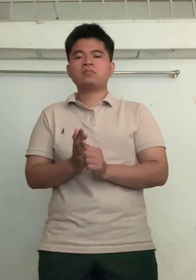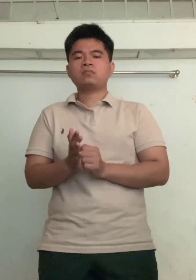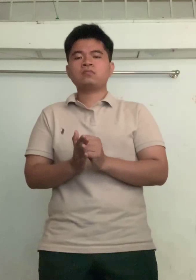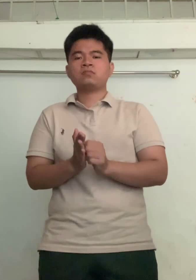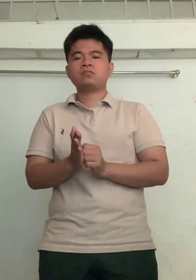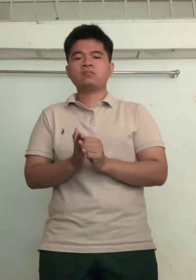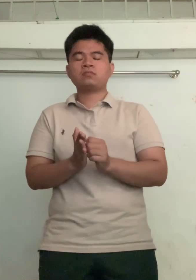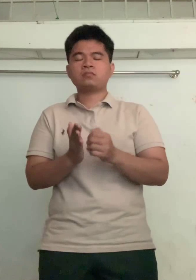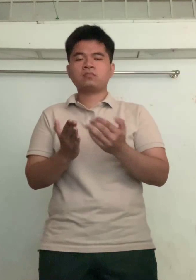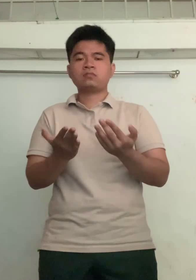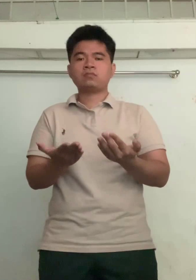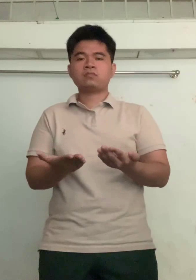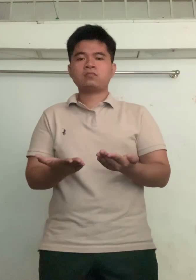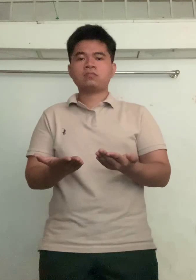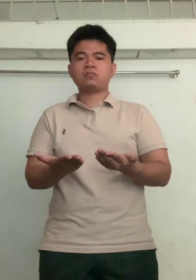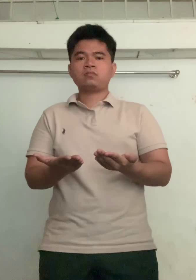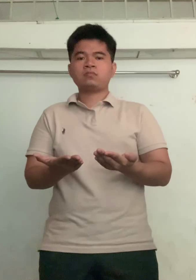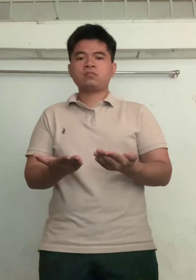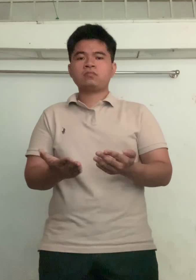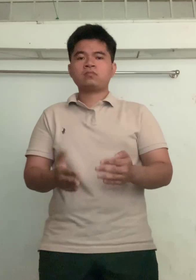thang nay